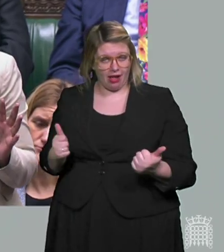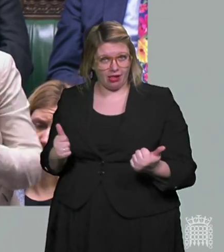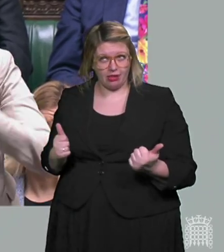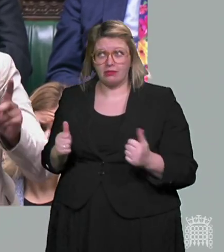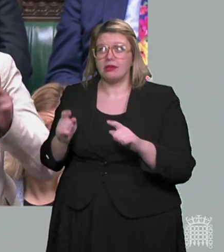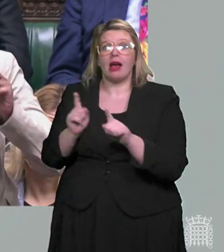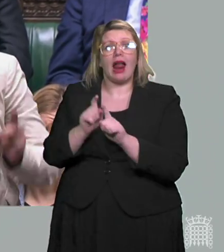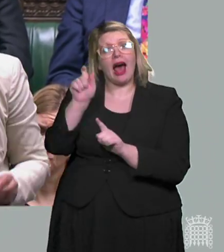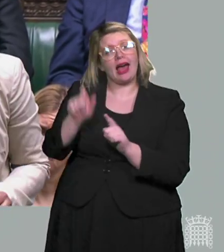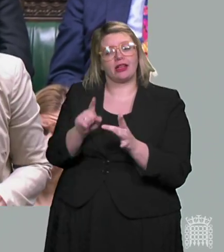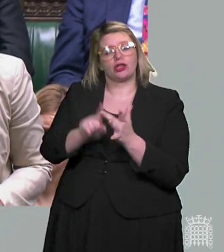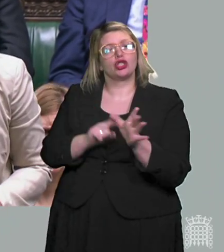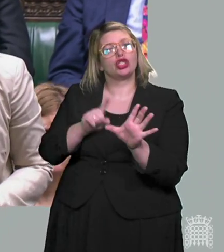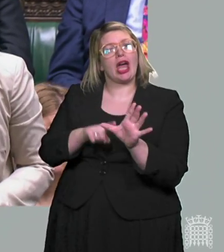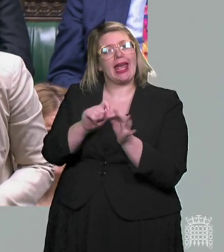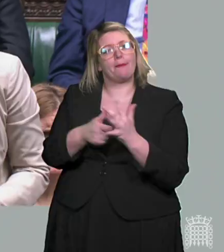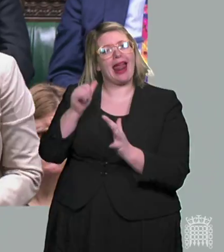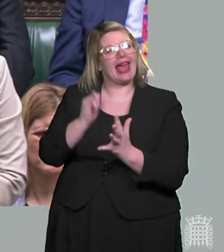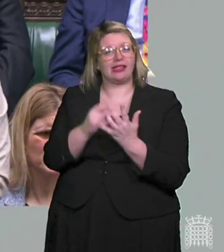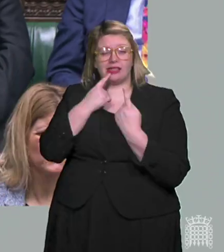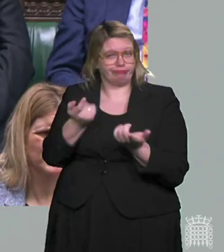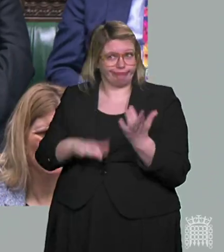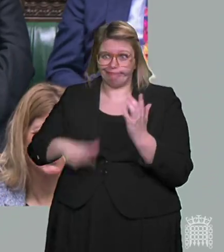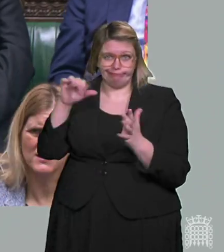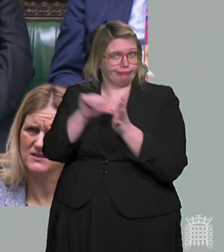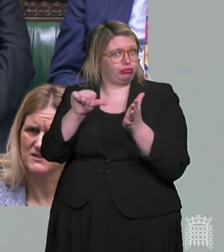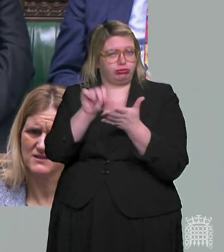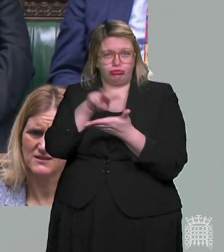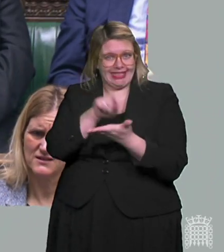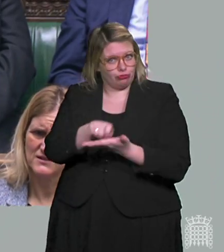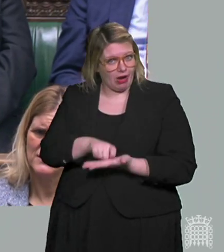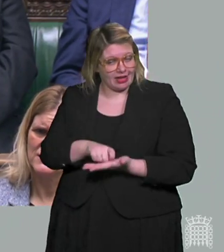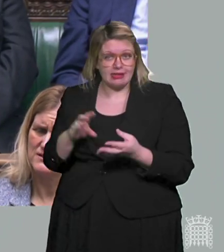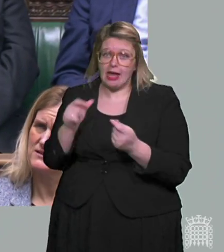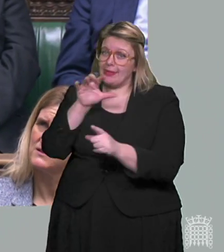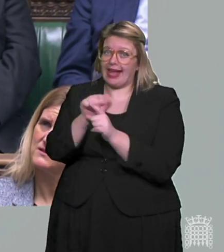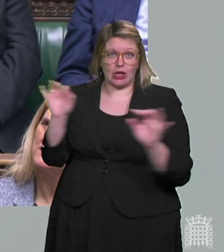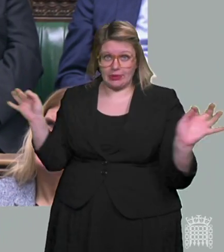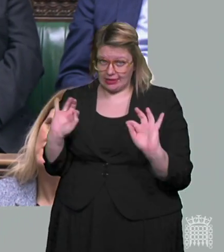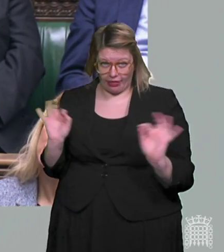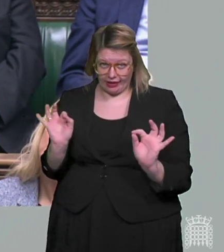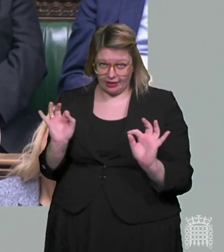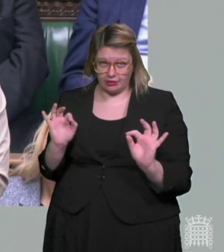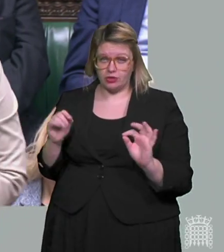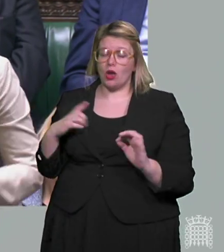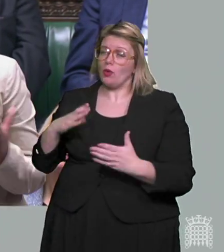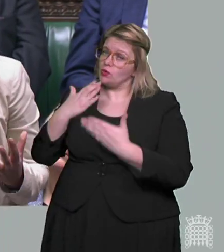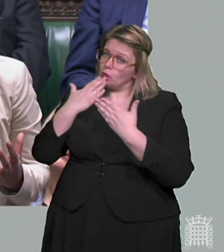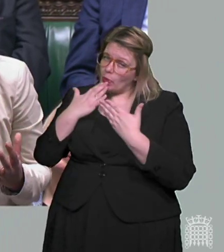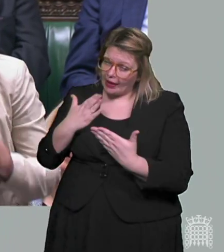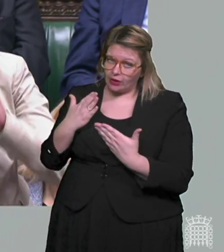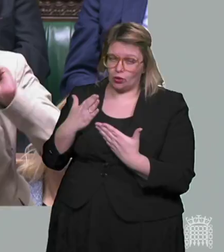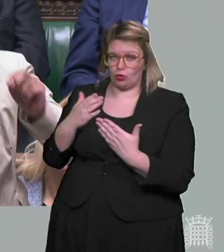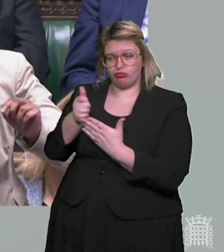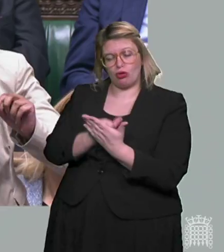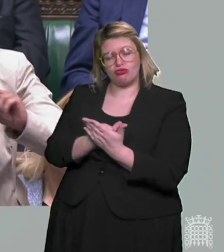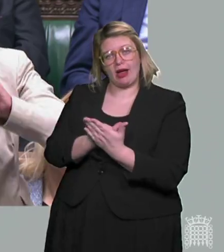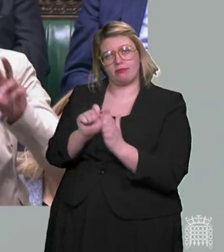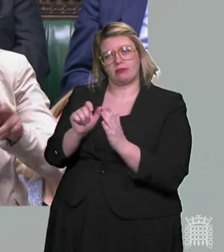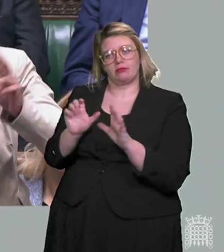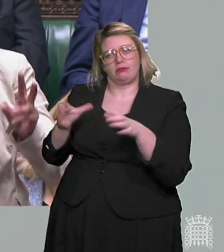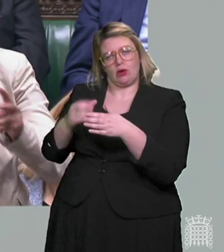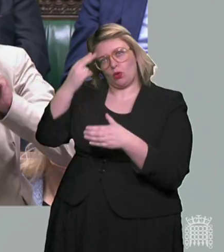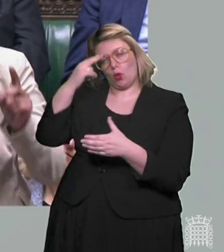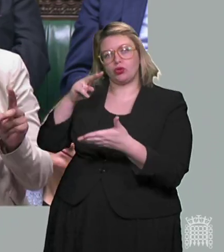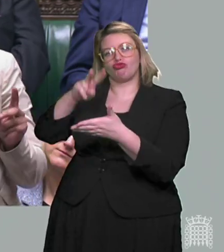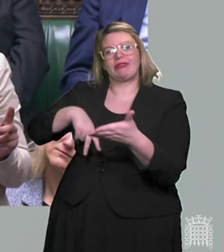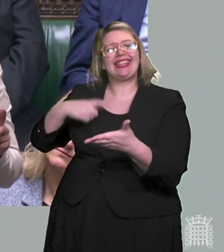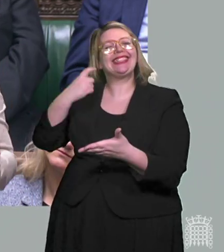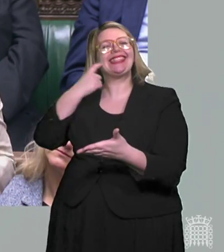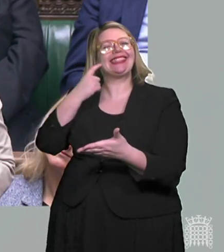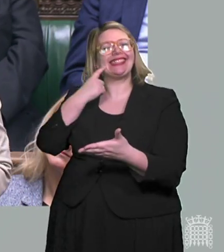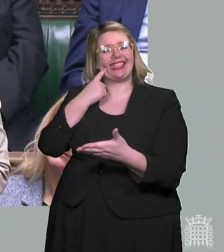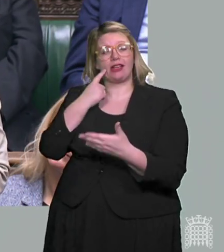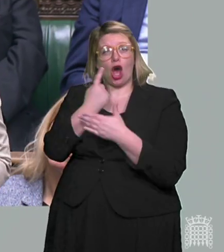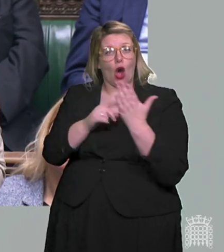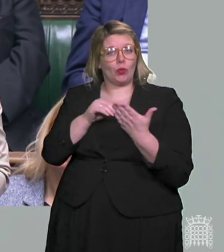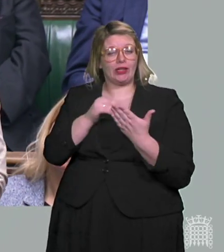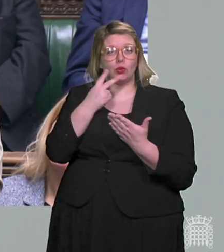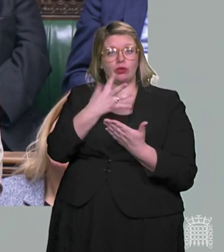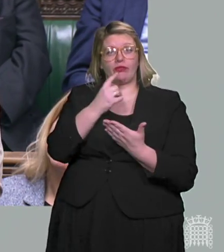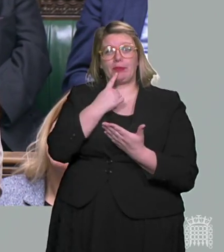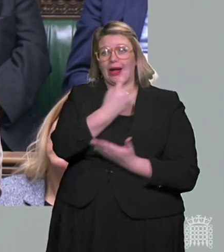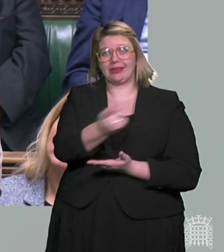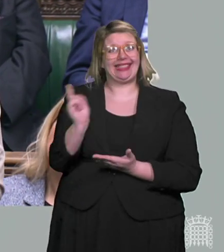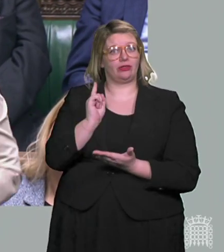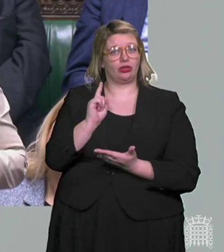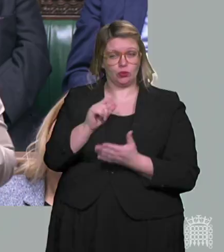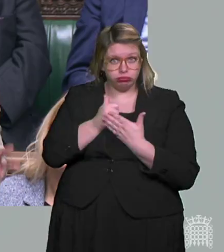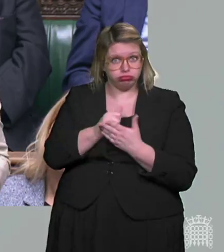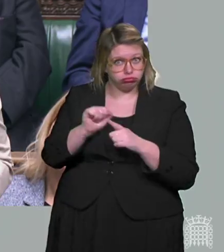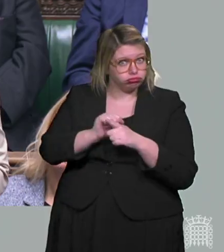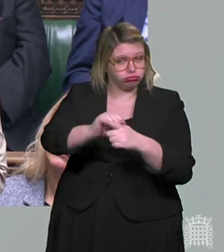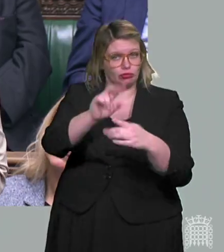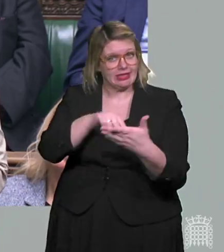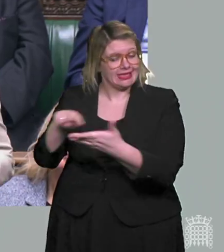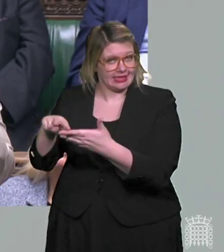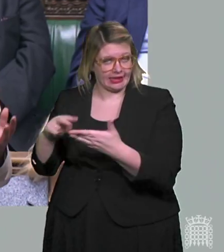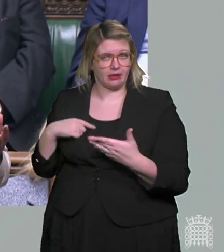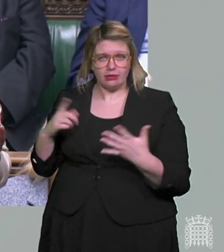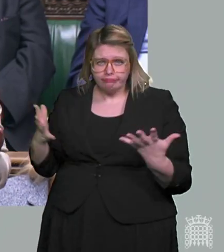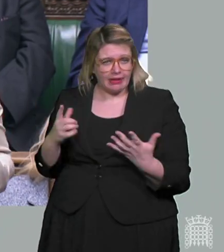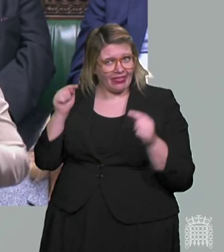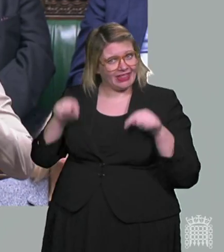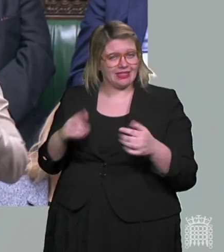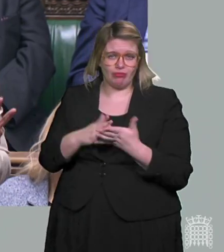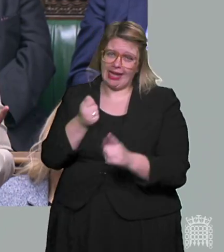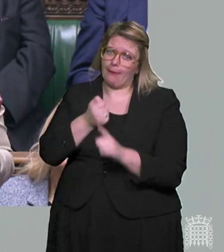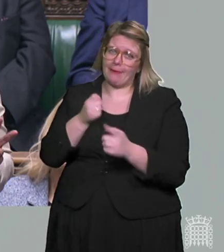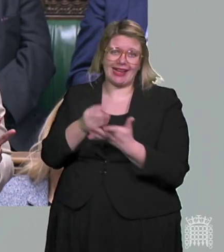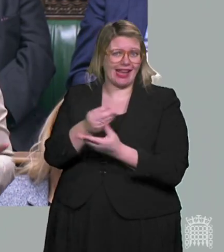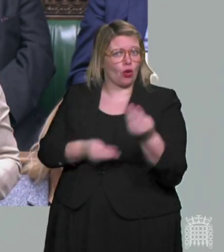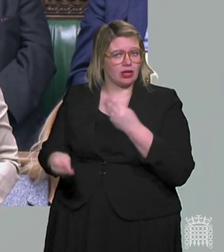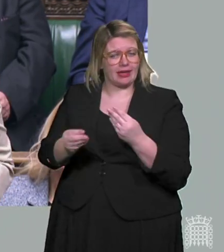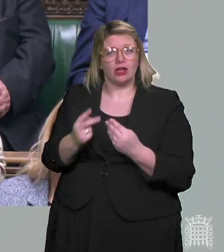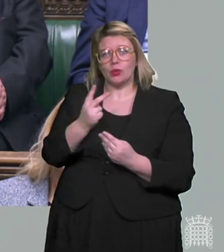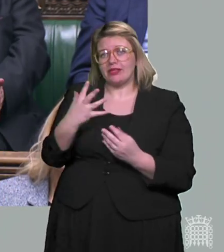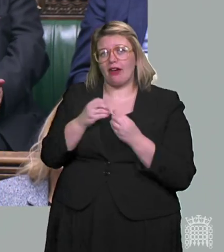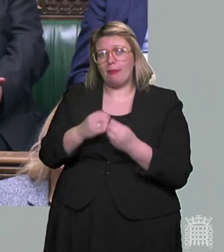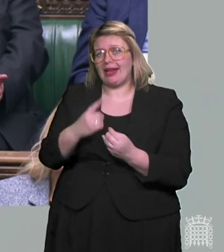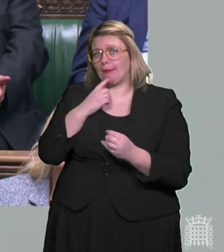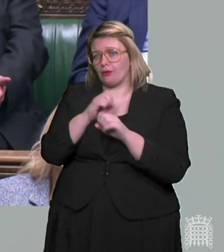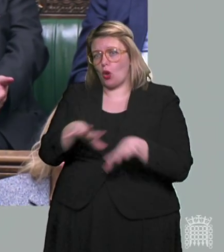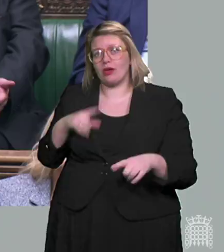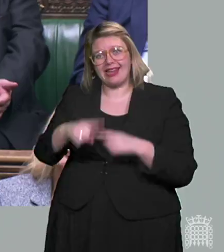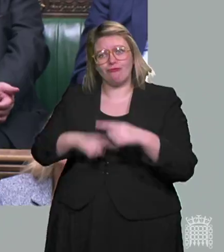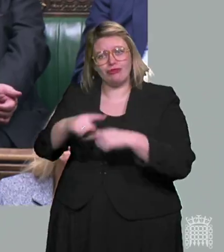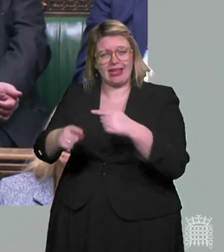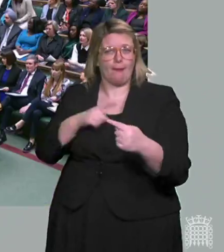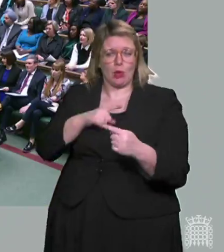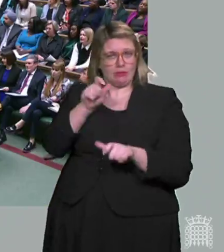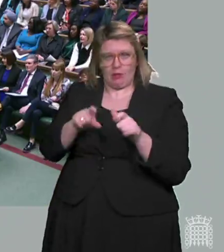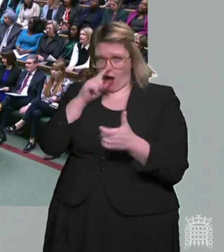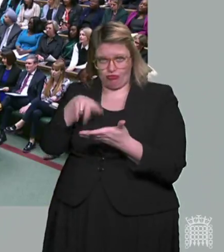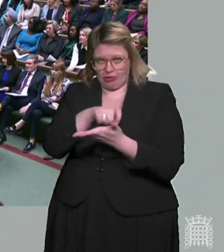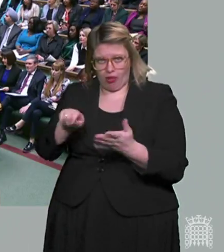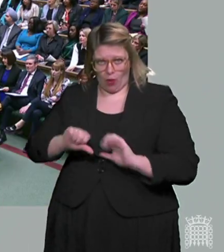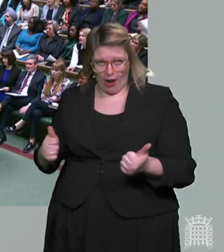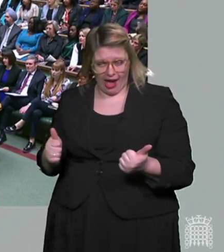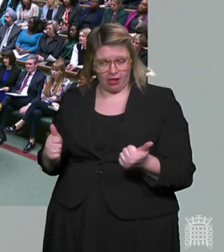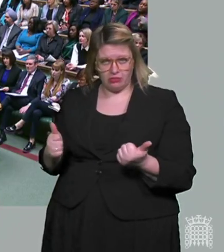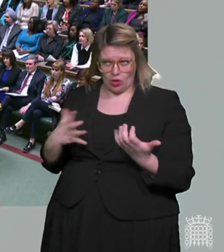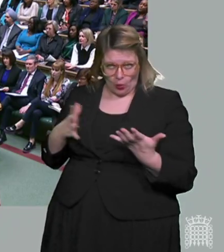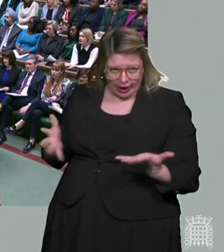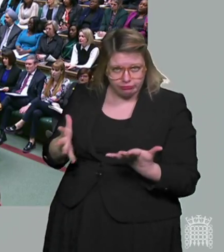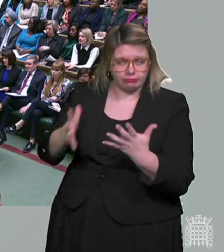Will the Prime Minister thank the entirely voluntary Read Easy, which is turning that around at a cost of just £250 per new reader, and will he commit to a national strategy for eradicating the problem, which is costing our economy £25 billion a year in lost competitiveness?